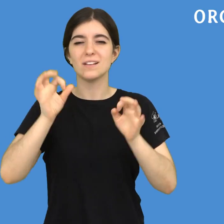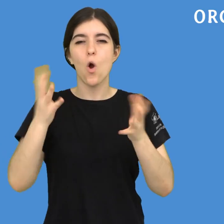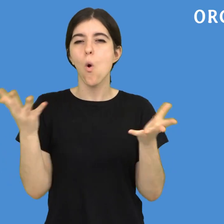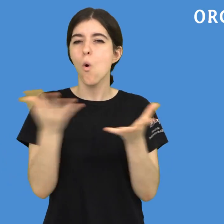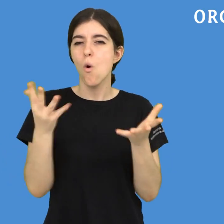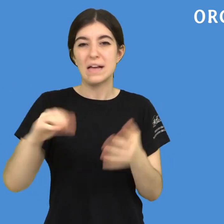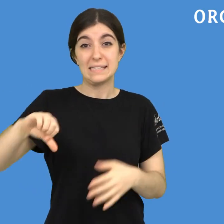urgente